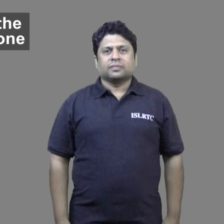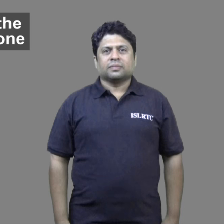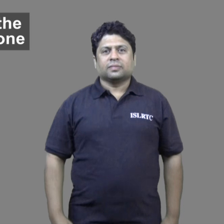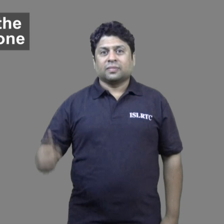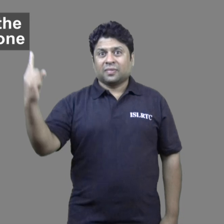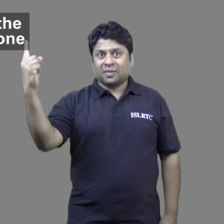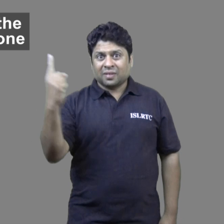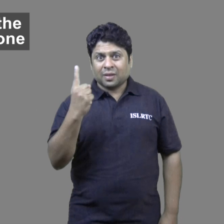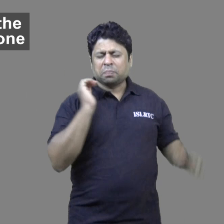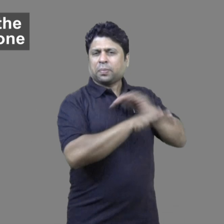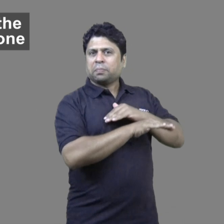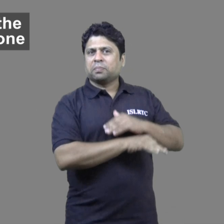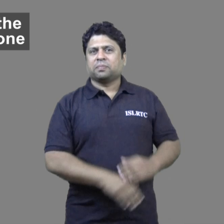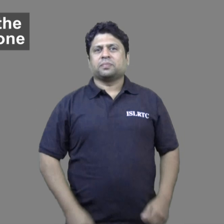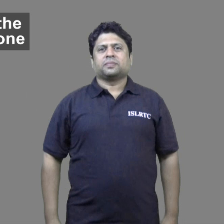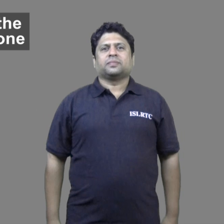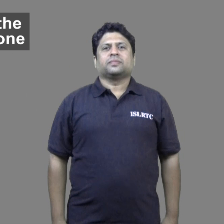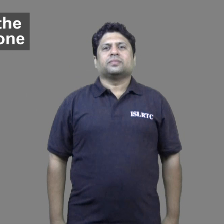Disappear With the Arrival of Someone